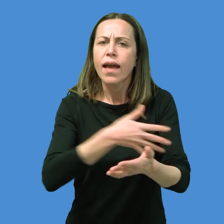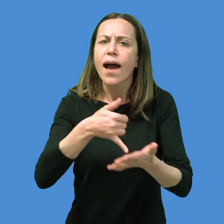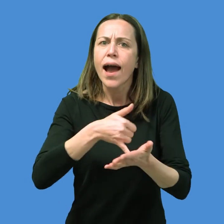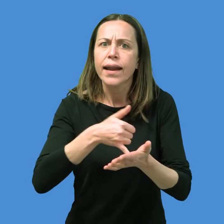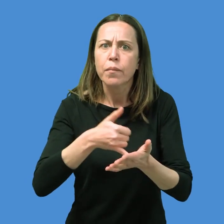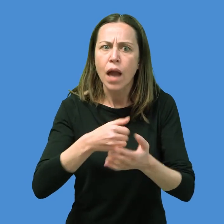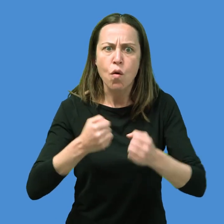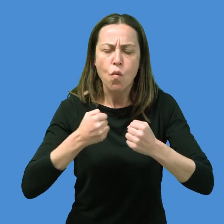debil